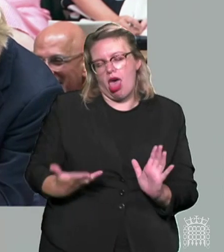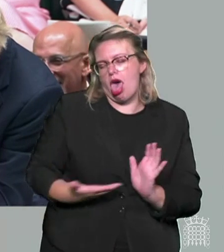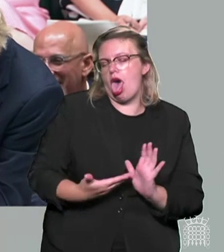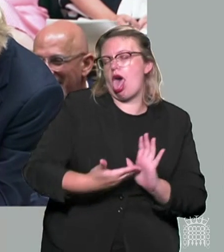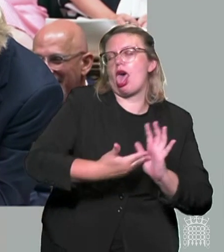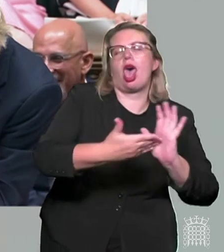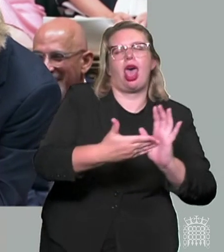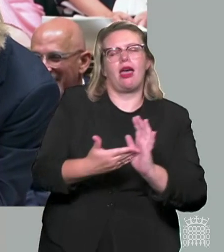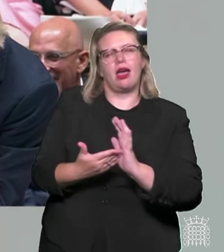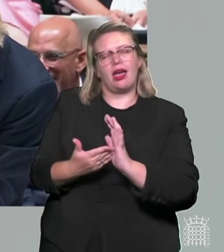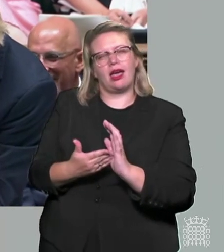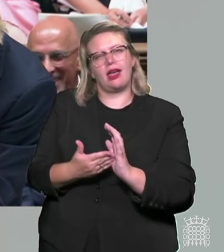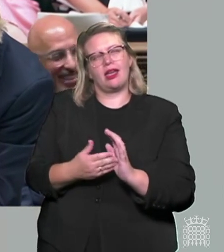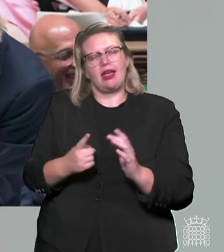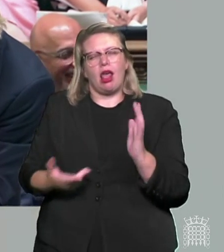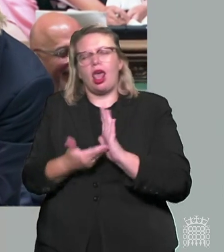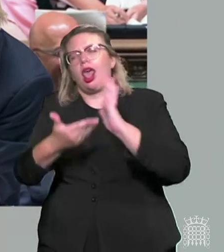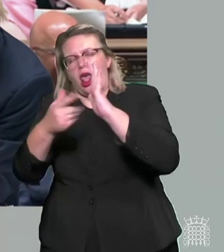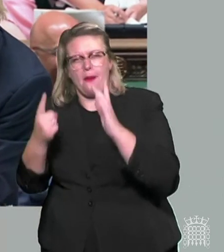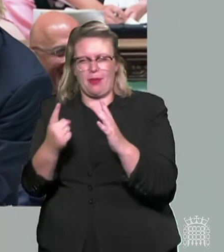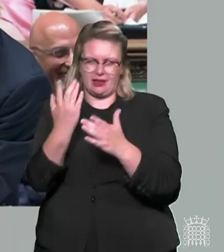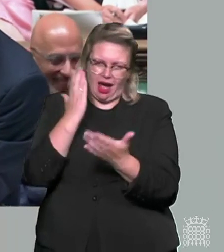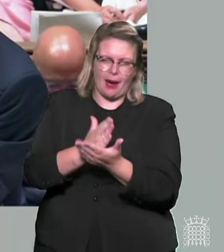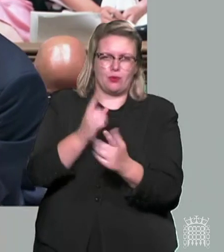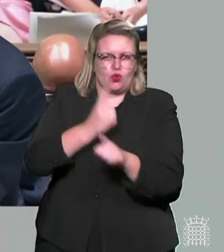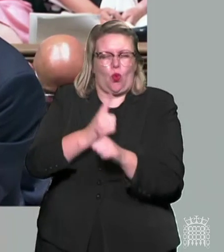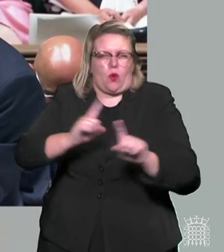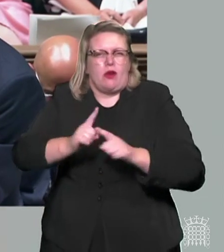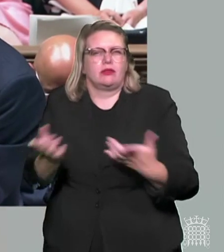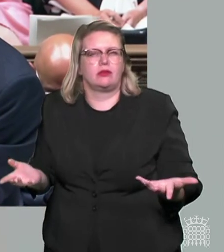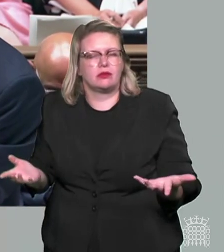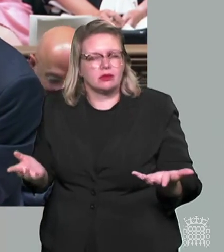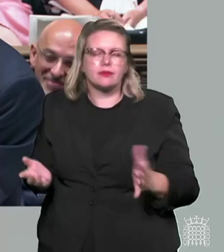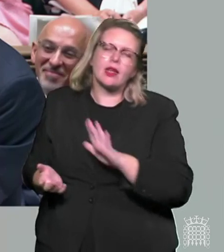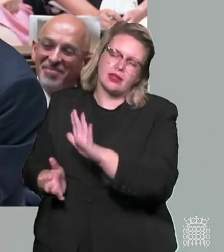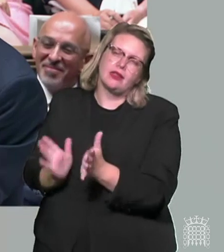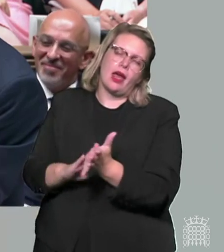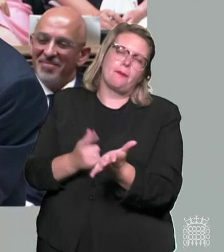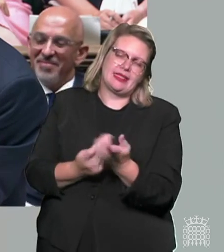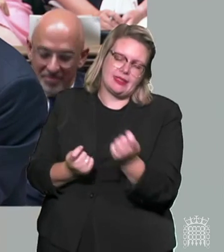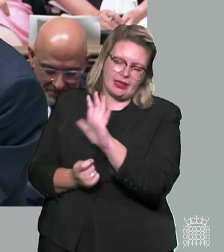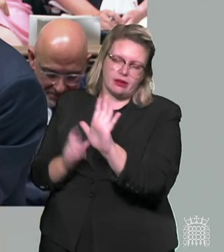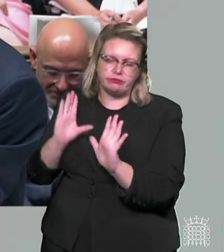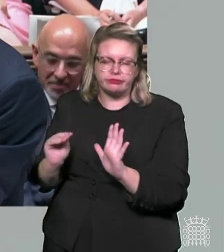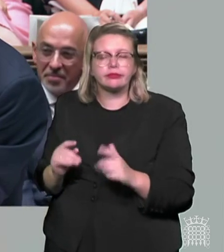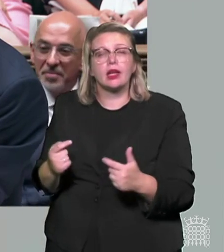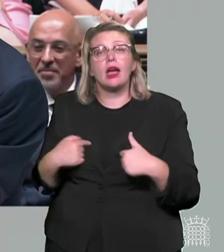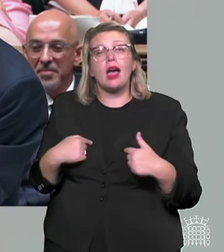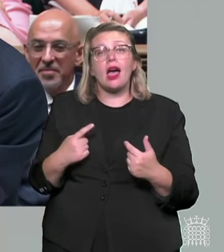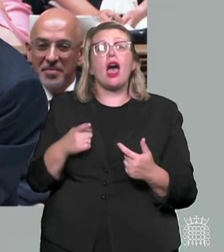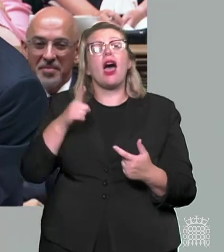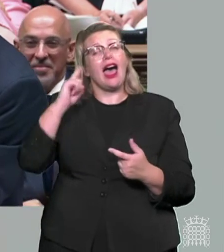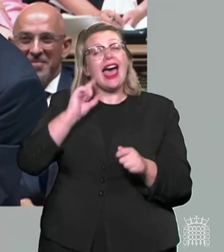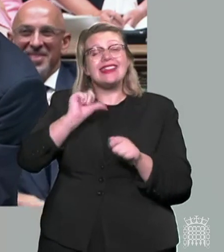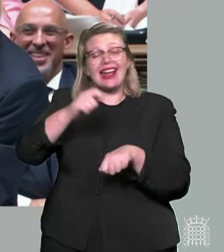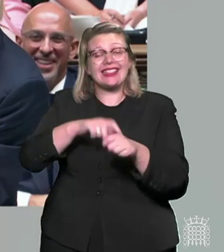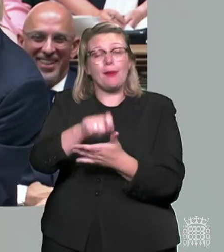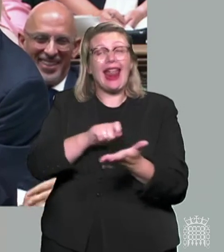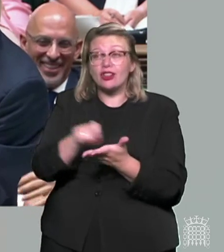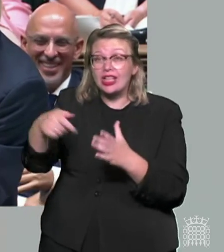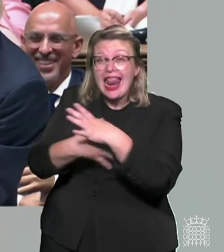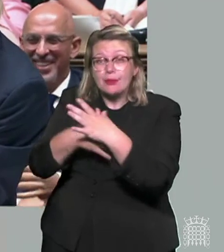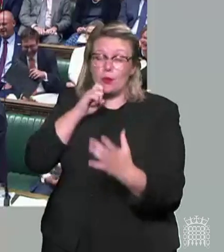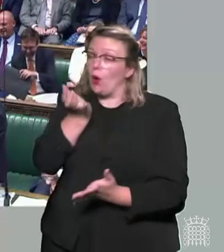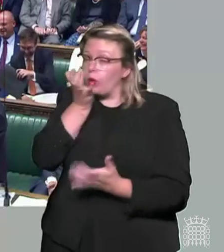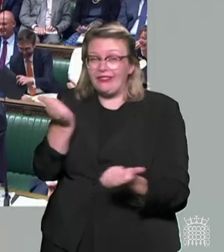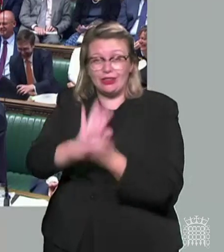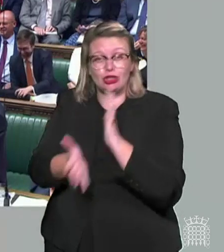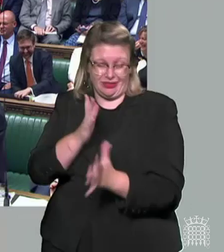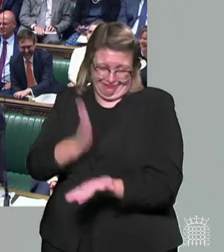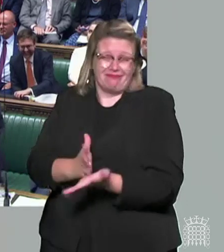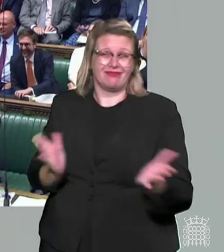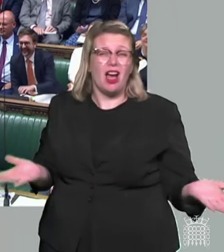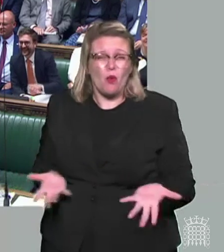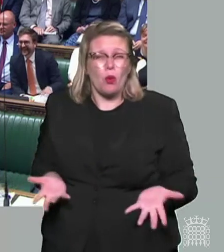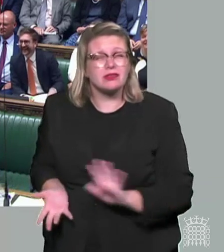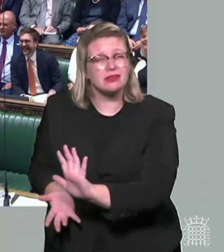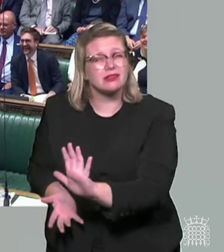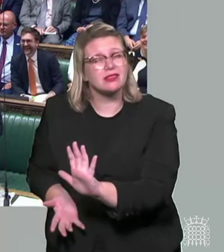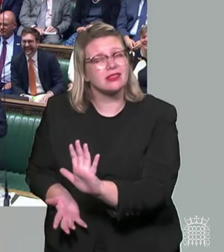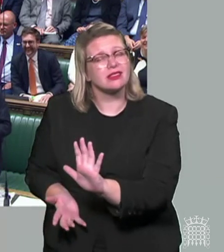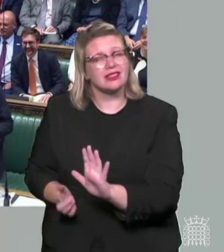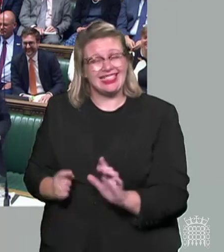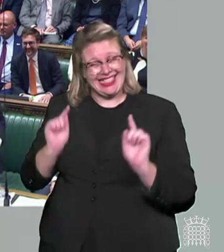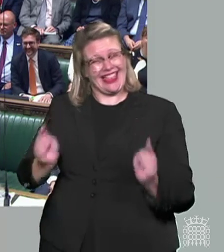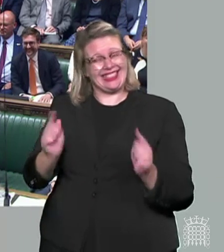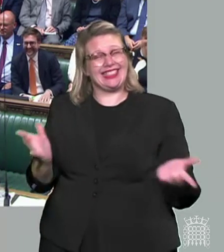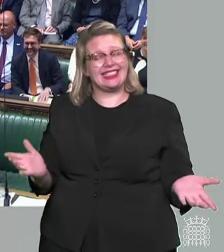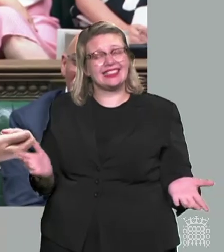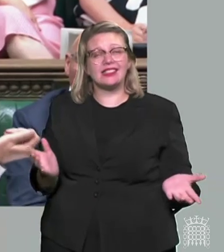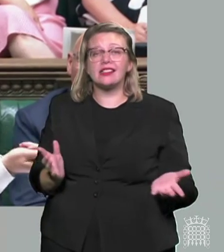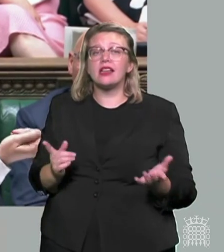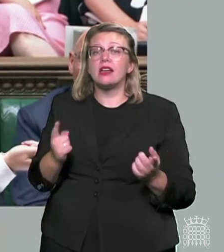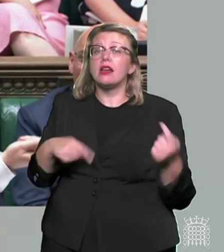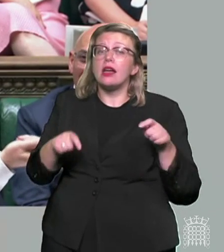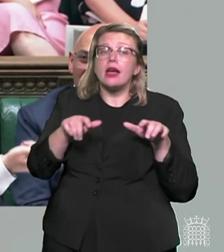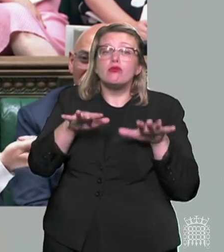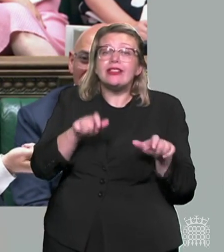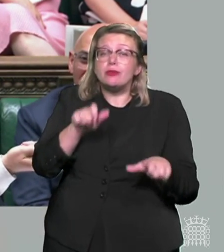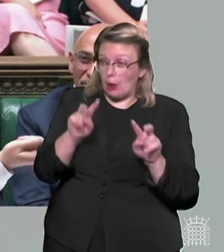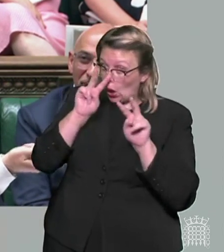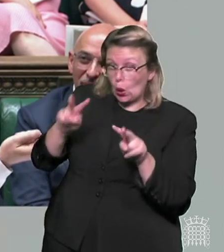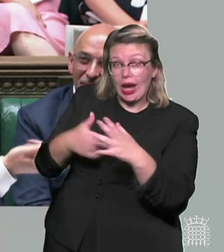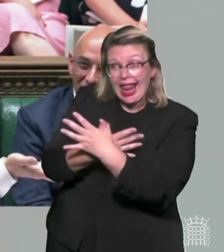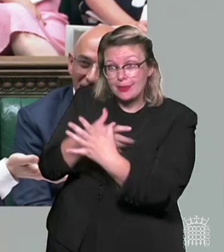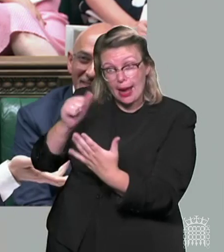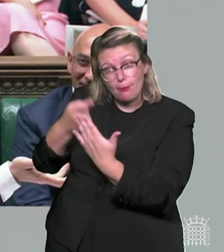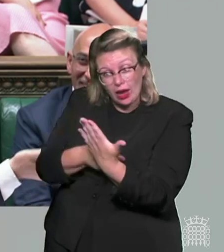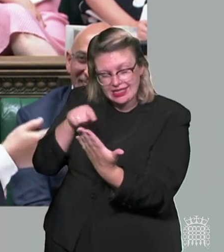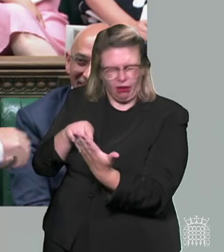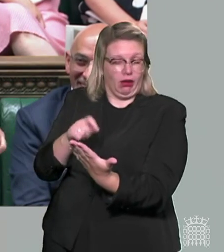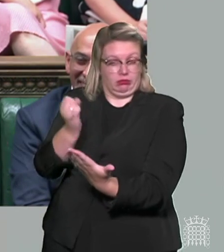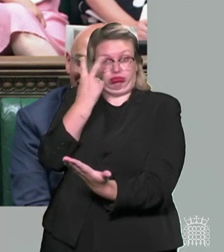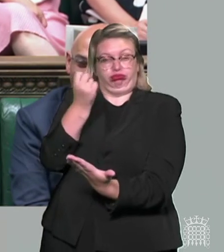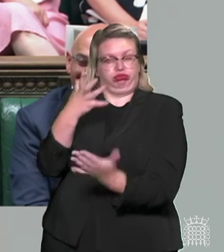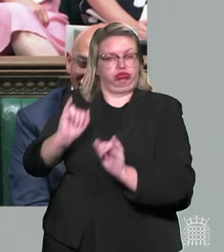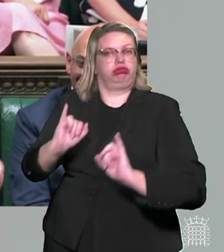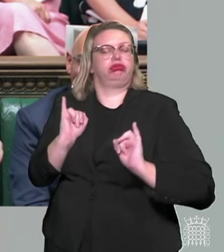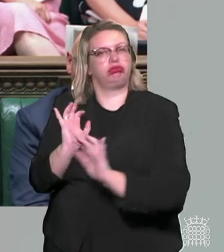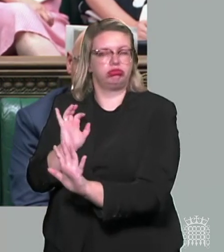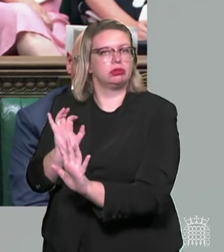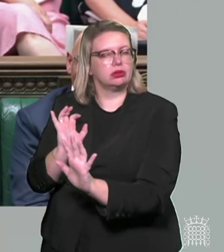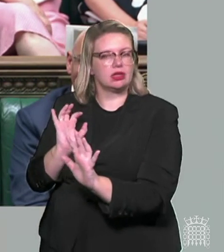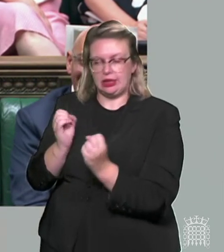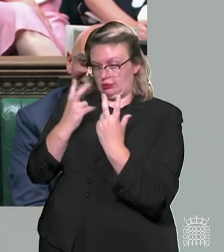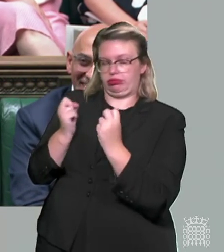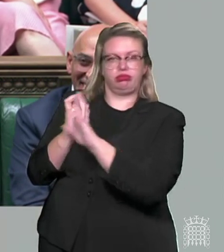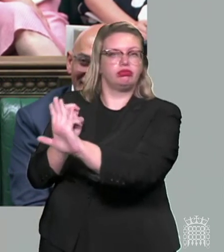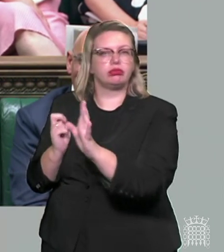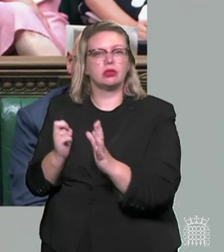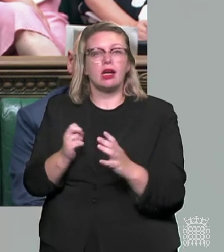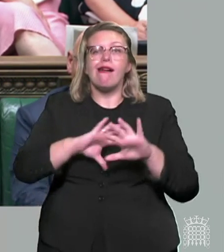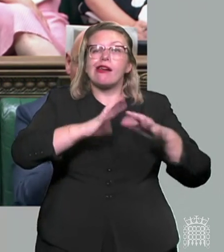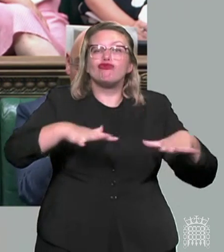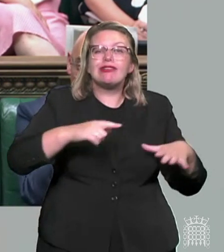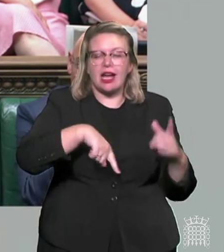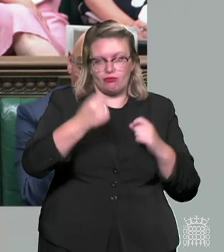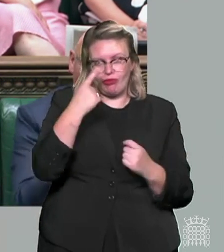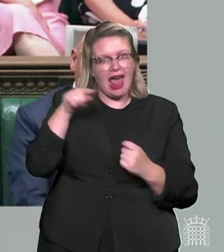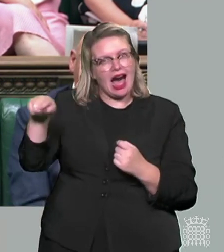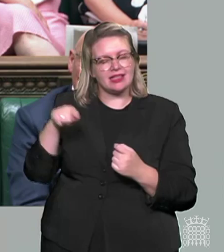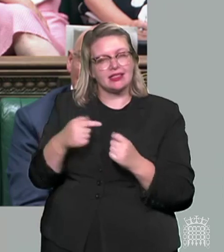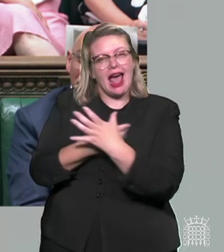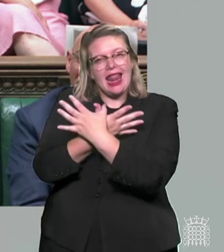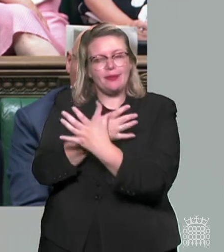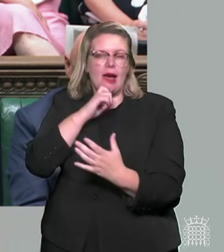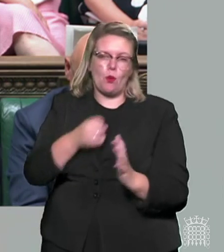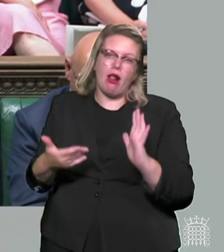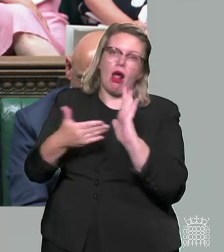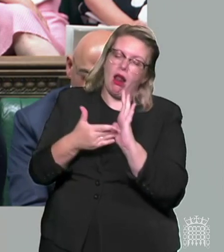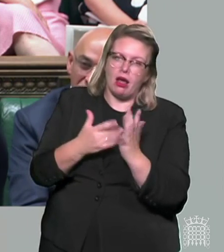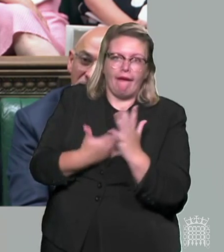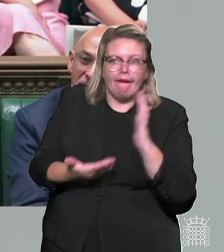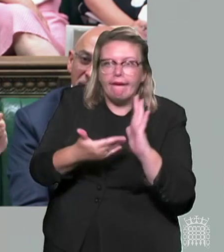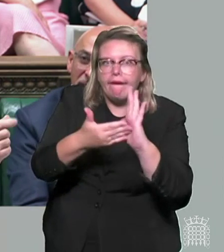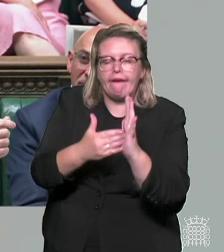The only thing we need to know is that if there were to be a general election, the Liberal Democrats would rightly get thrashed, because that would be the moment when the public looked with horror at what the Liberal Democrats’ policies really are and all those rural voters would discover the massive green taxes that they would like to apply.